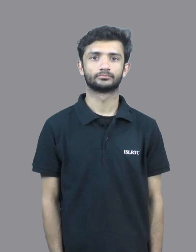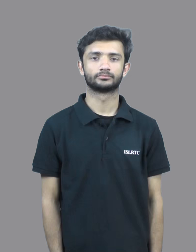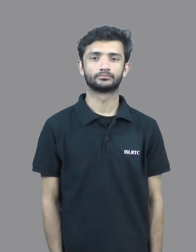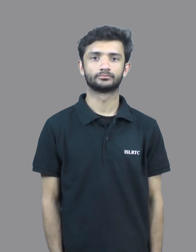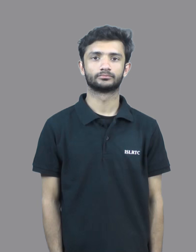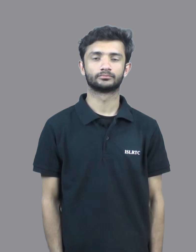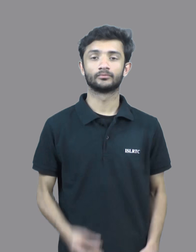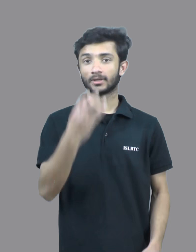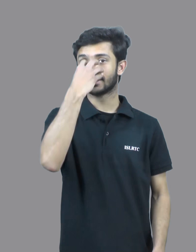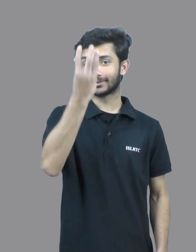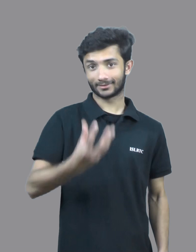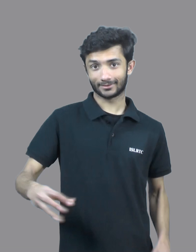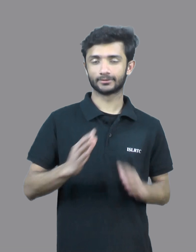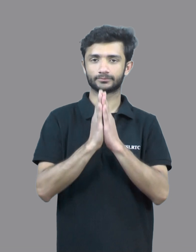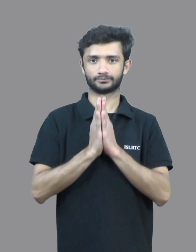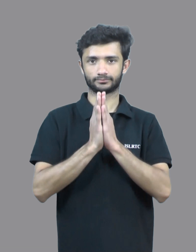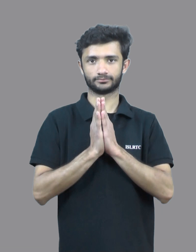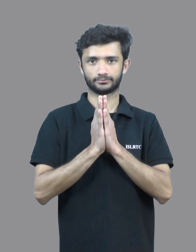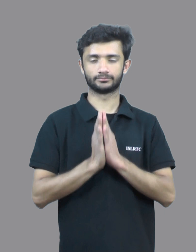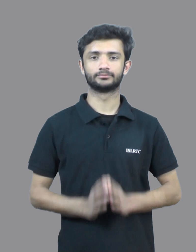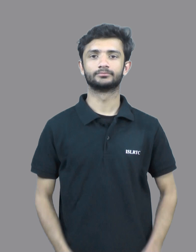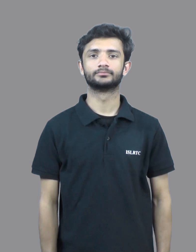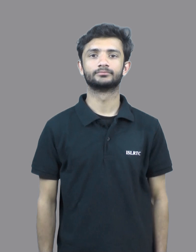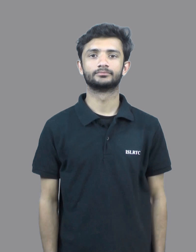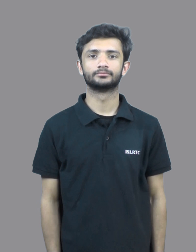Ganapati